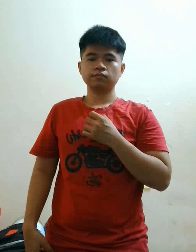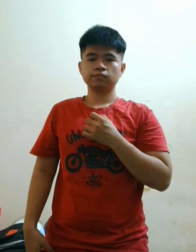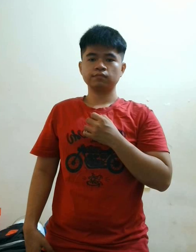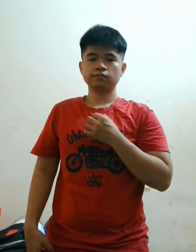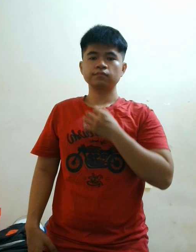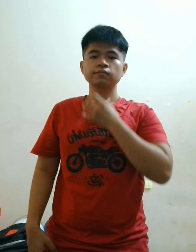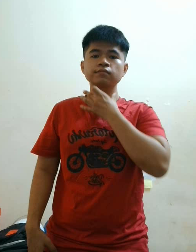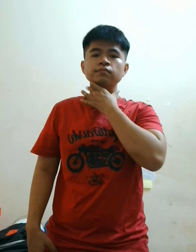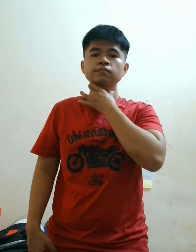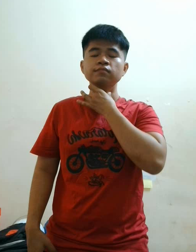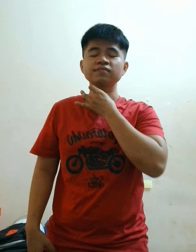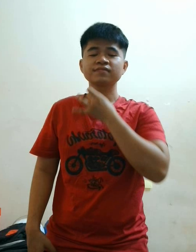thich